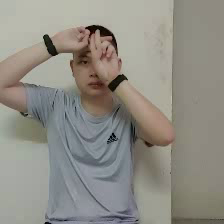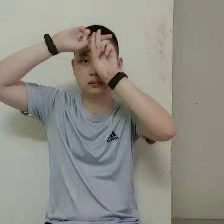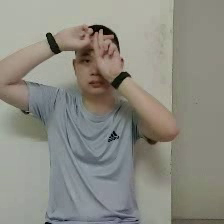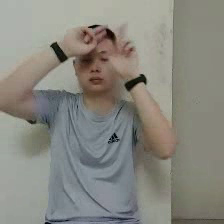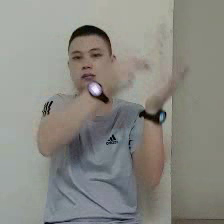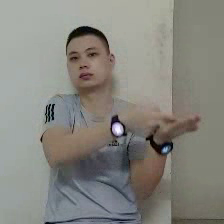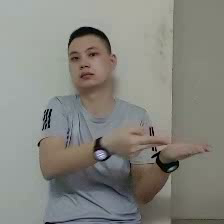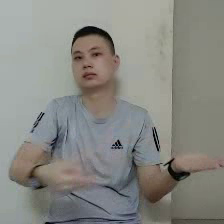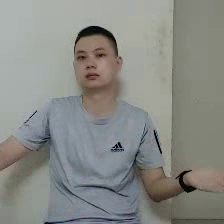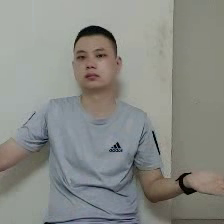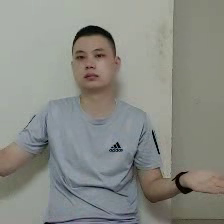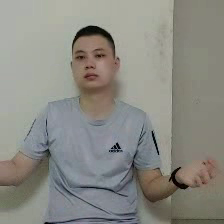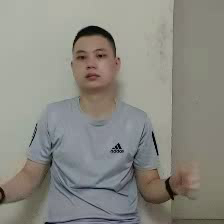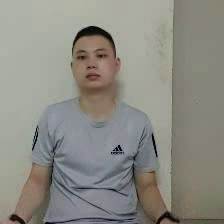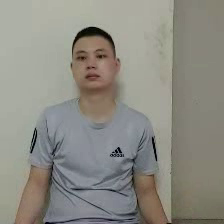Xuất viện